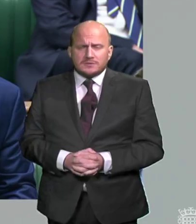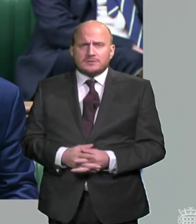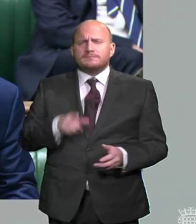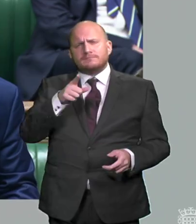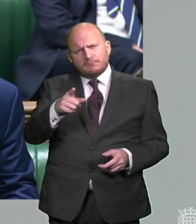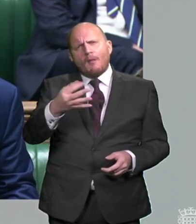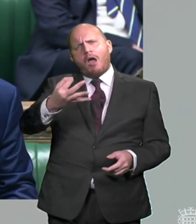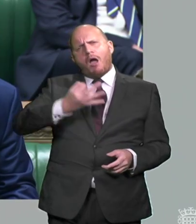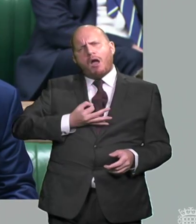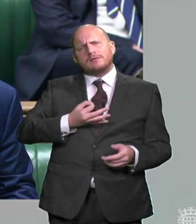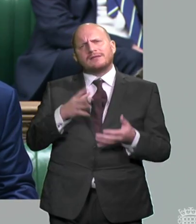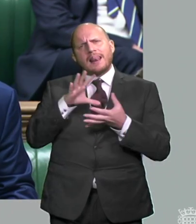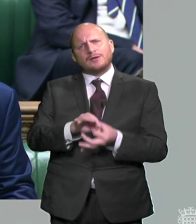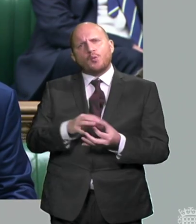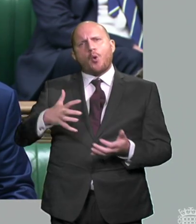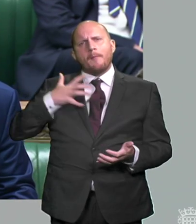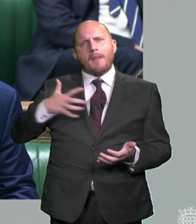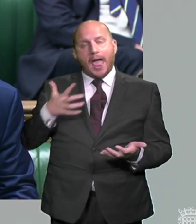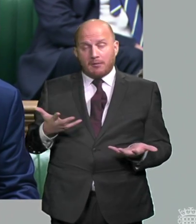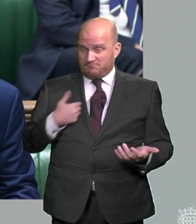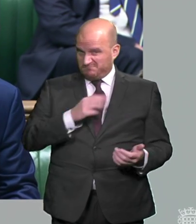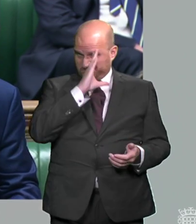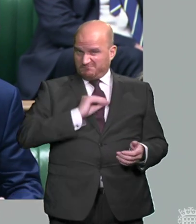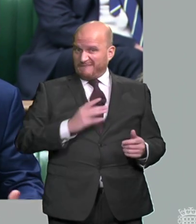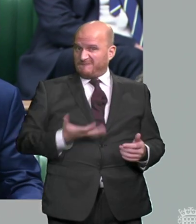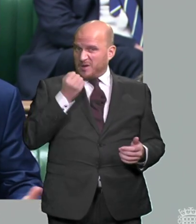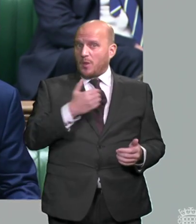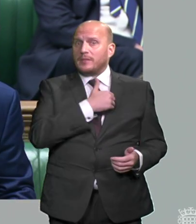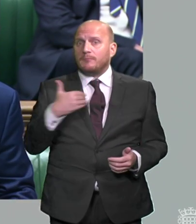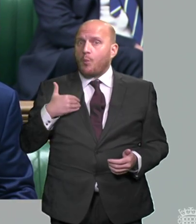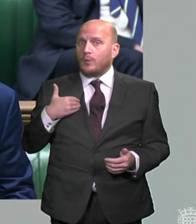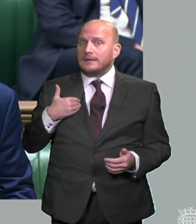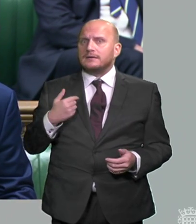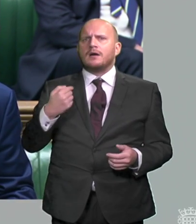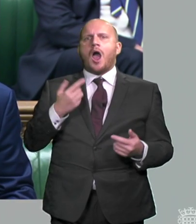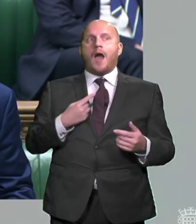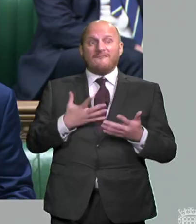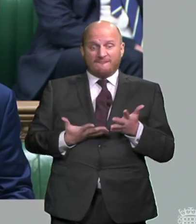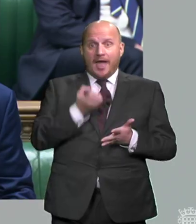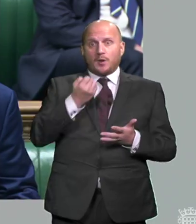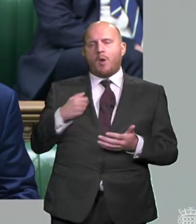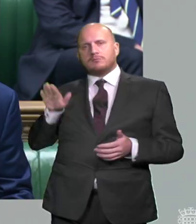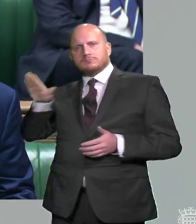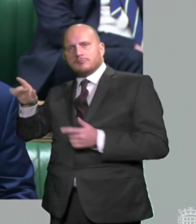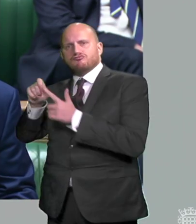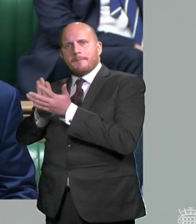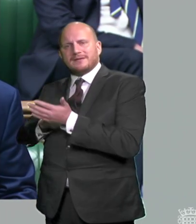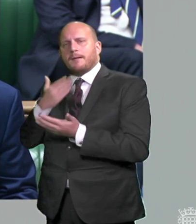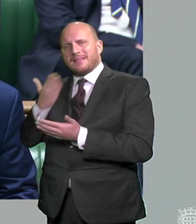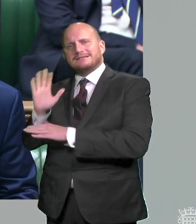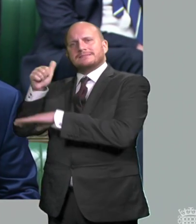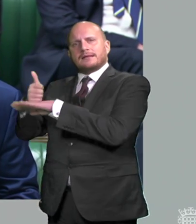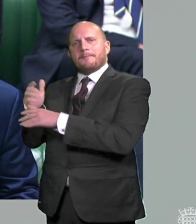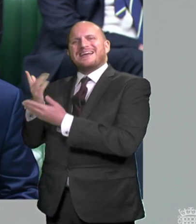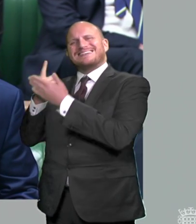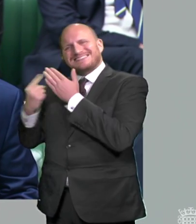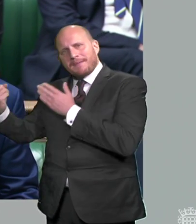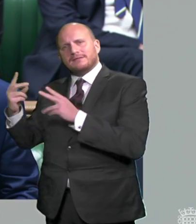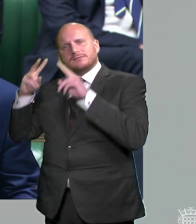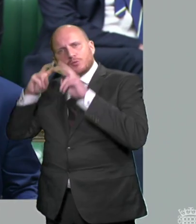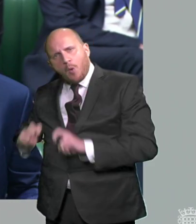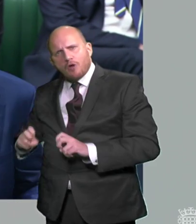the complaints. I received notification this morning and I immediately asked the Prime Minister to set up an independent inquiry into them.